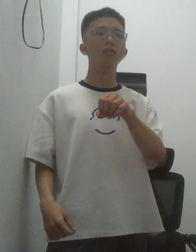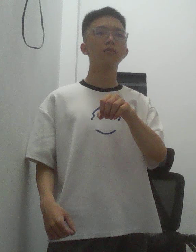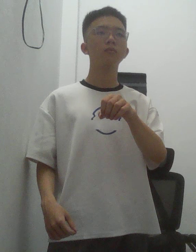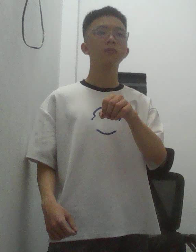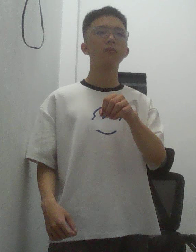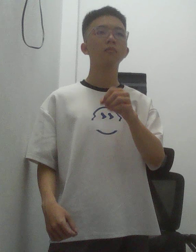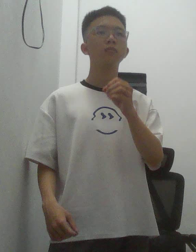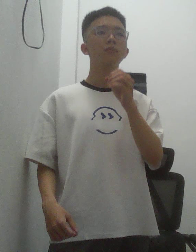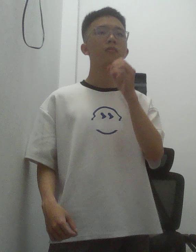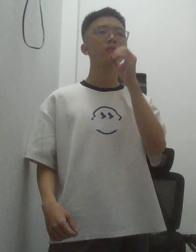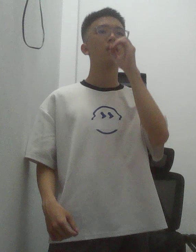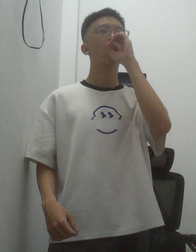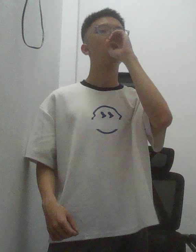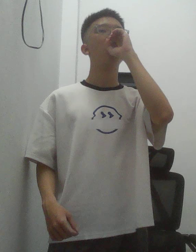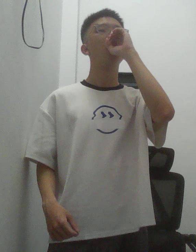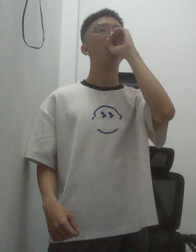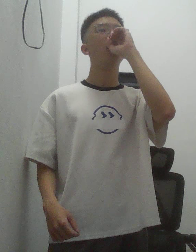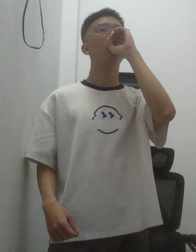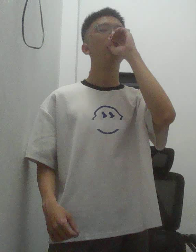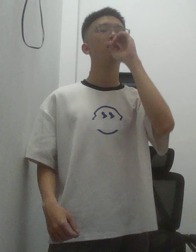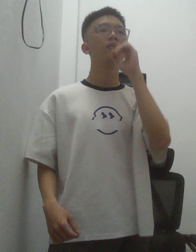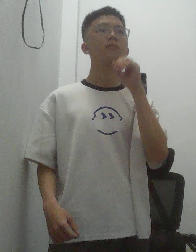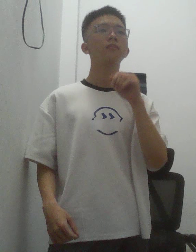uong